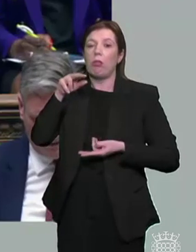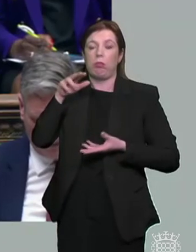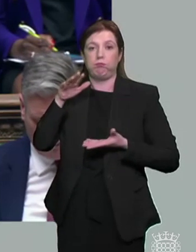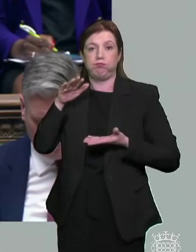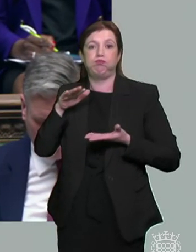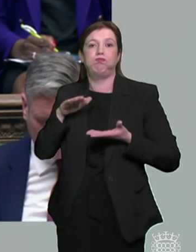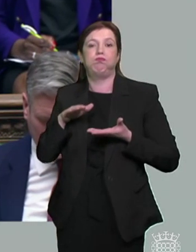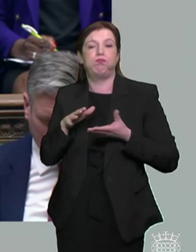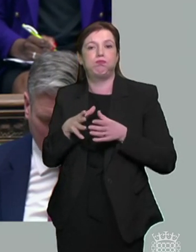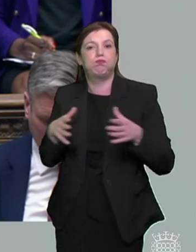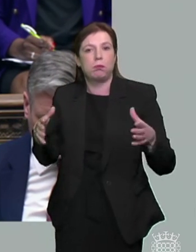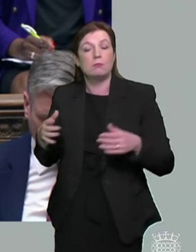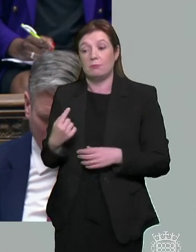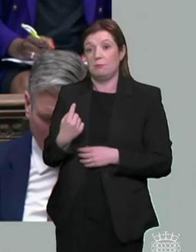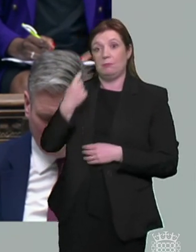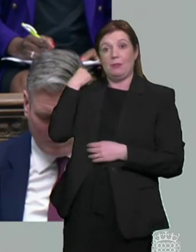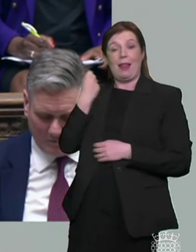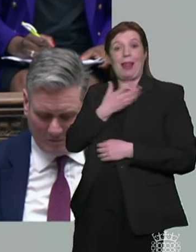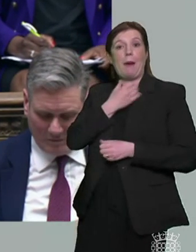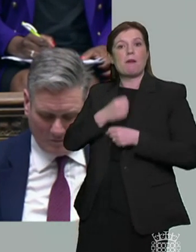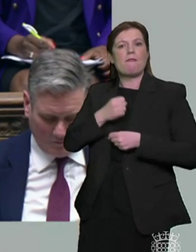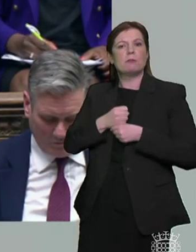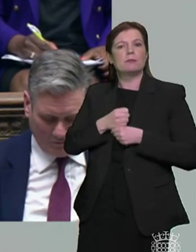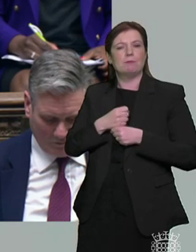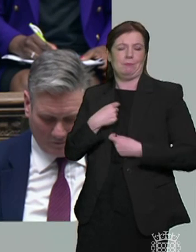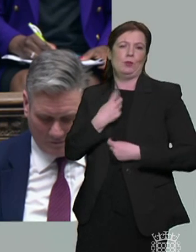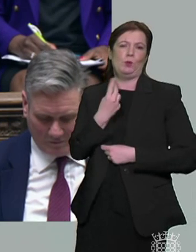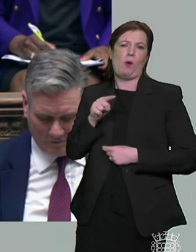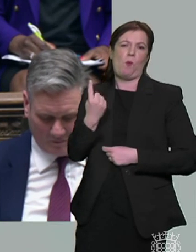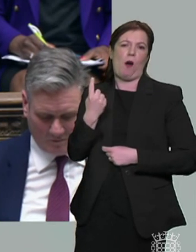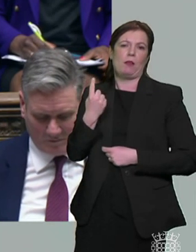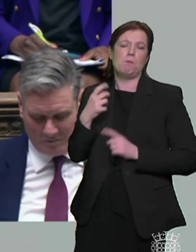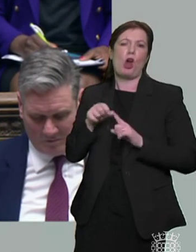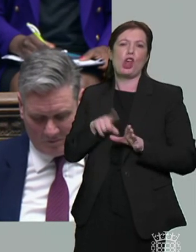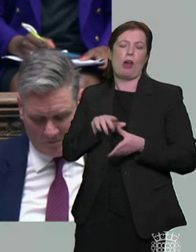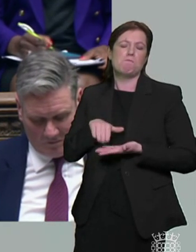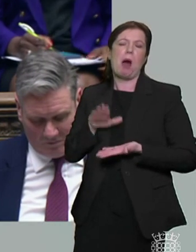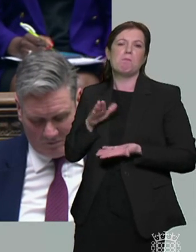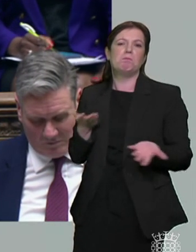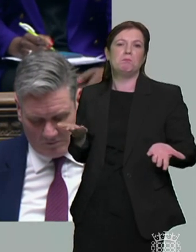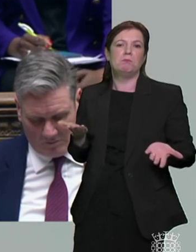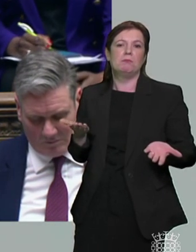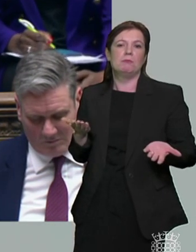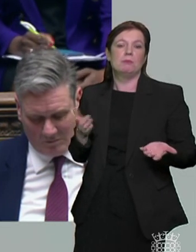Under the last Labour Government, economic growth was 2.1% a year.